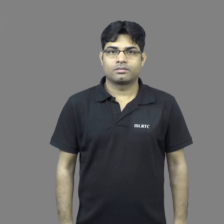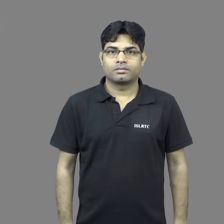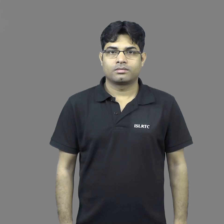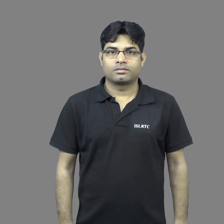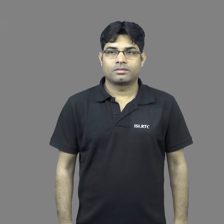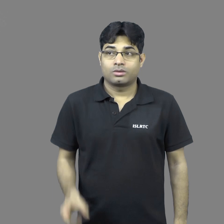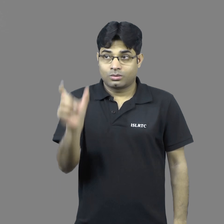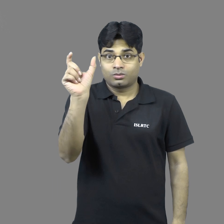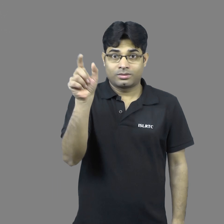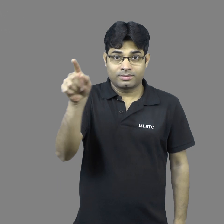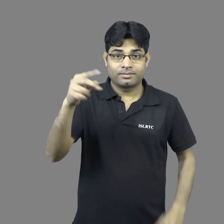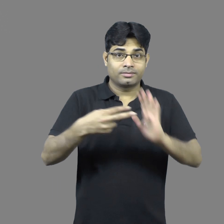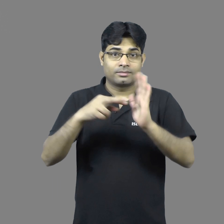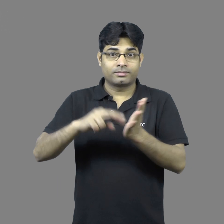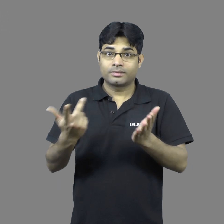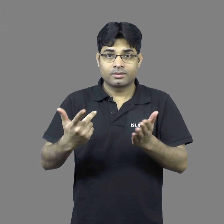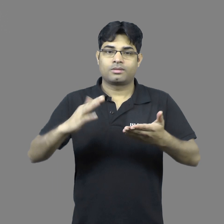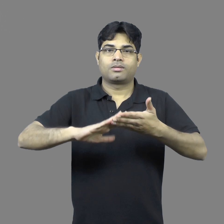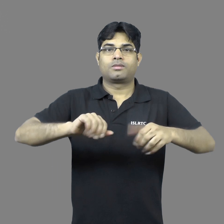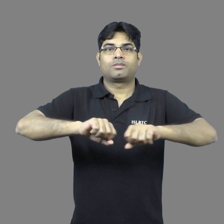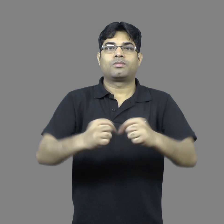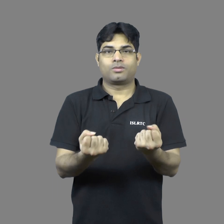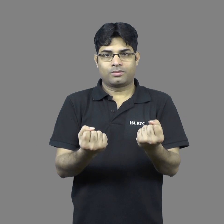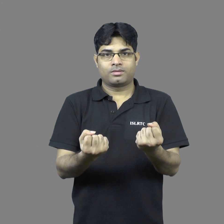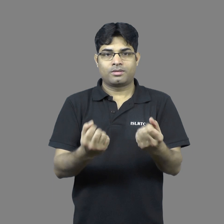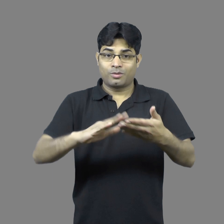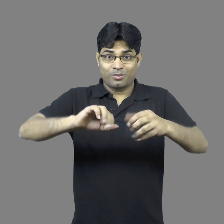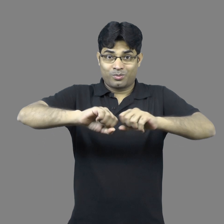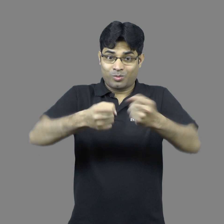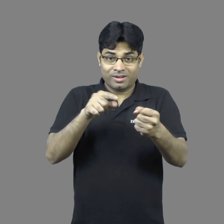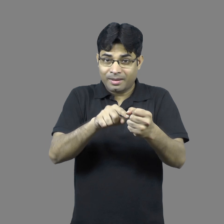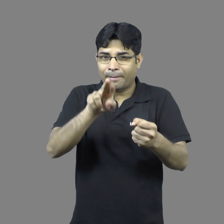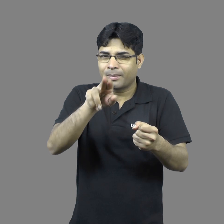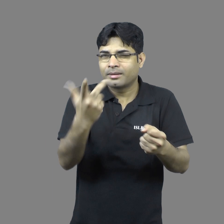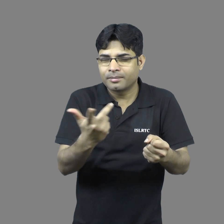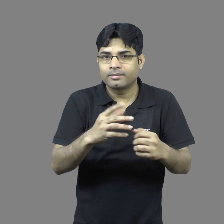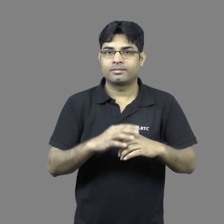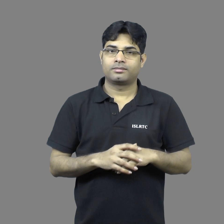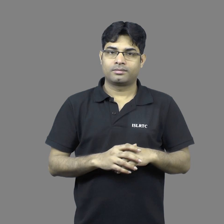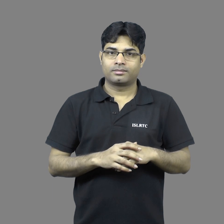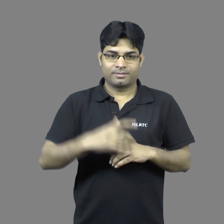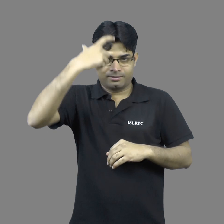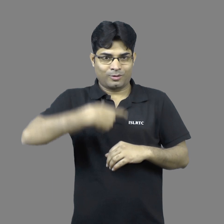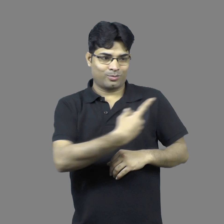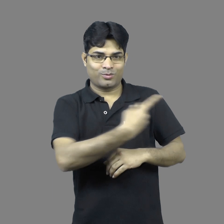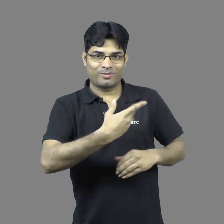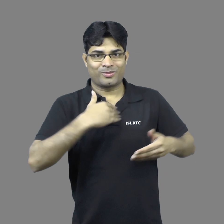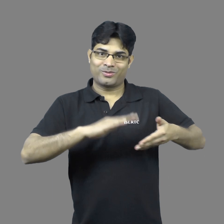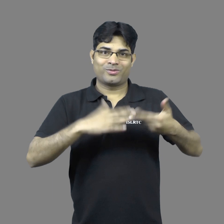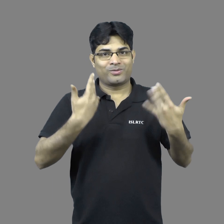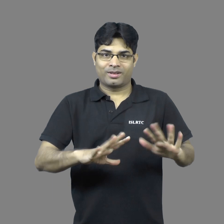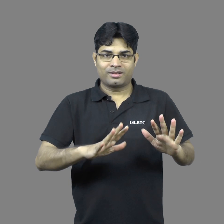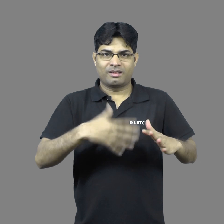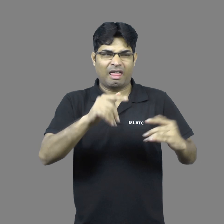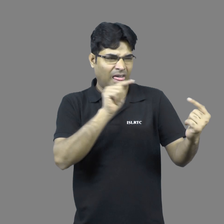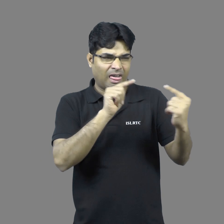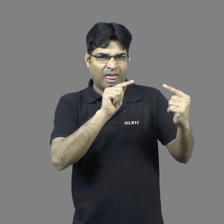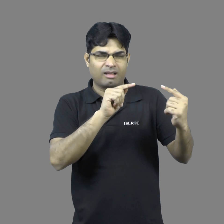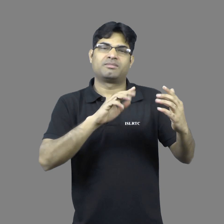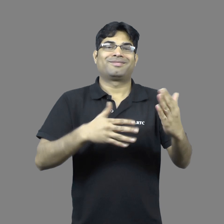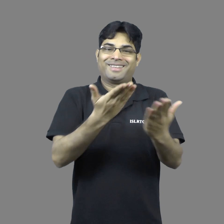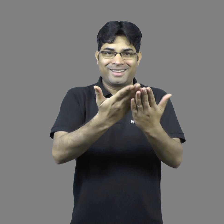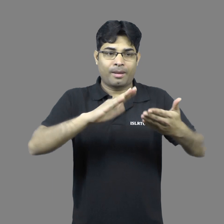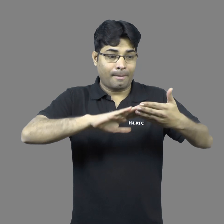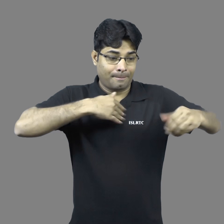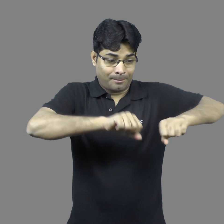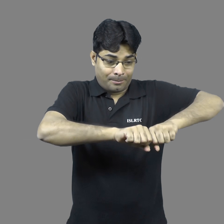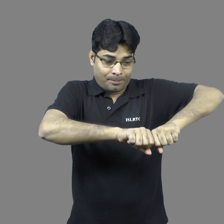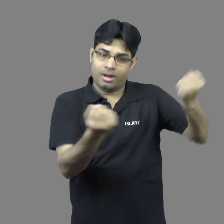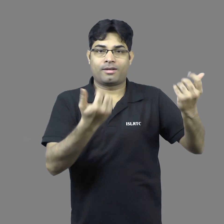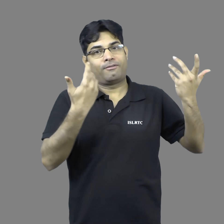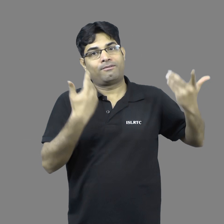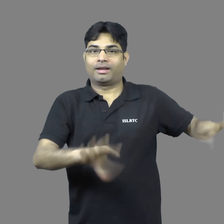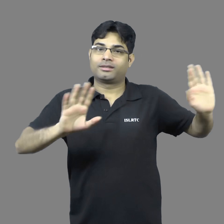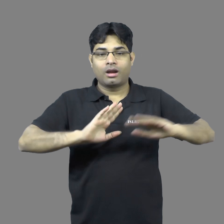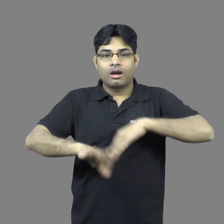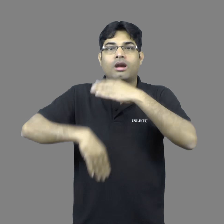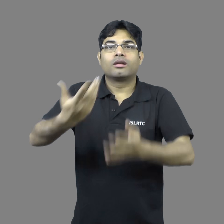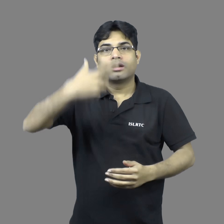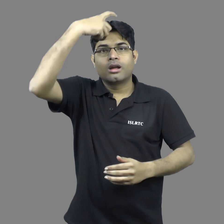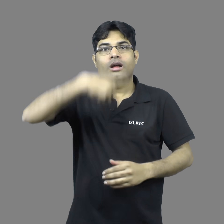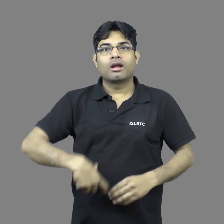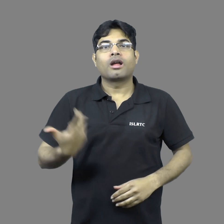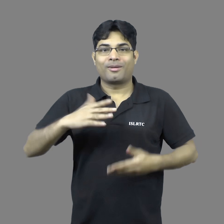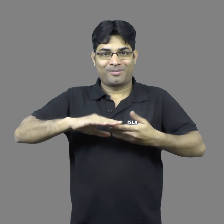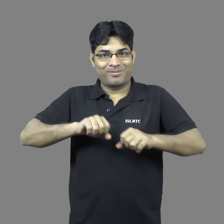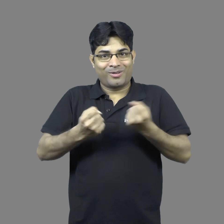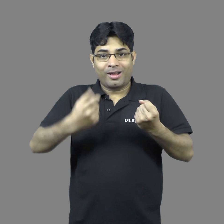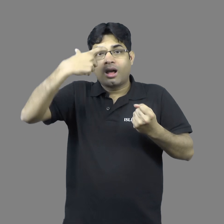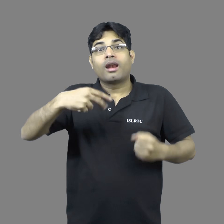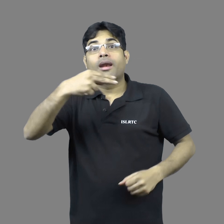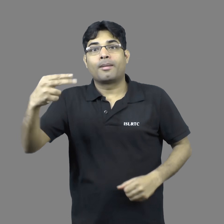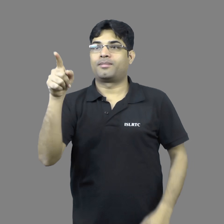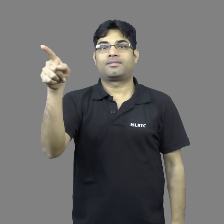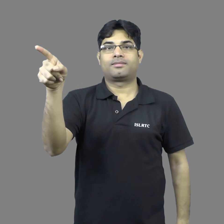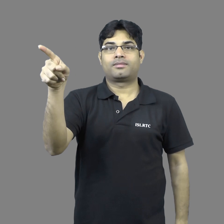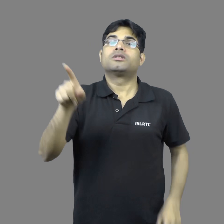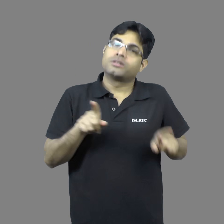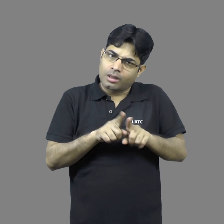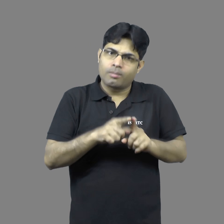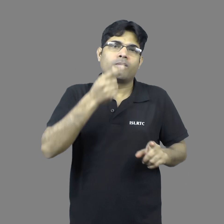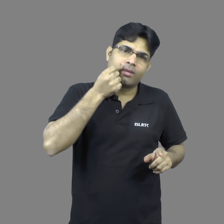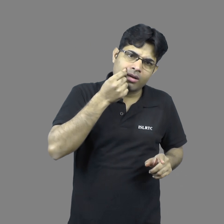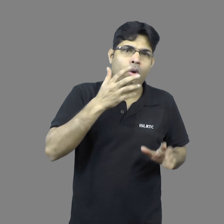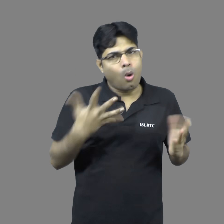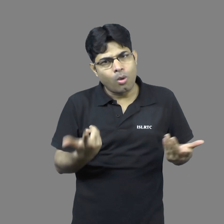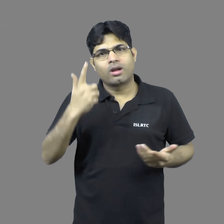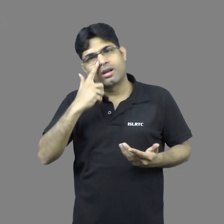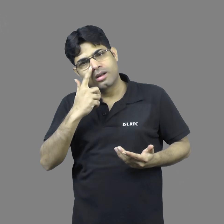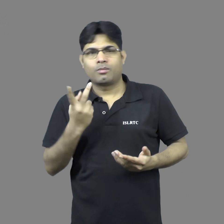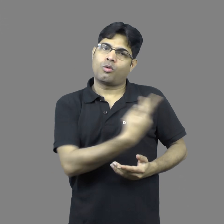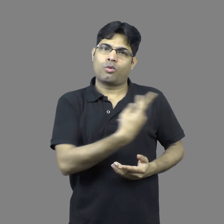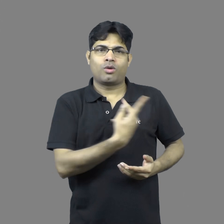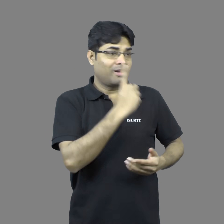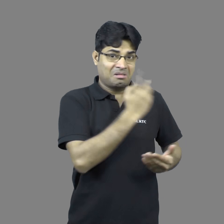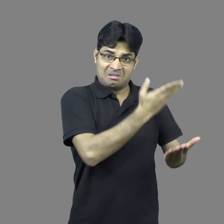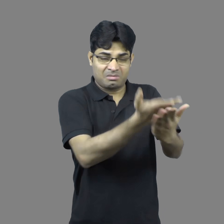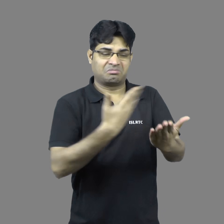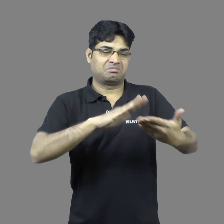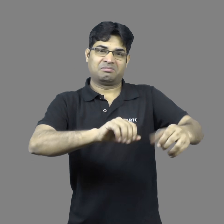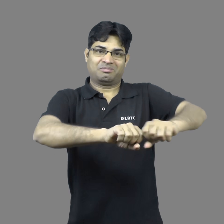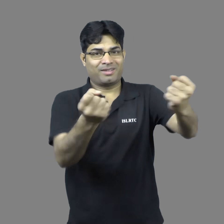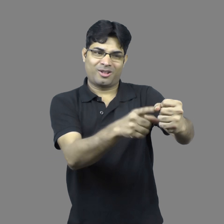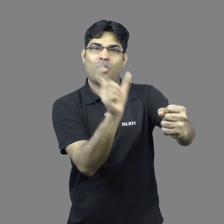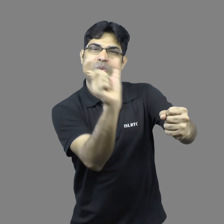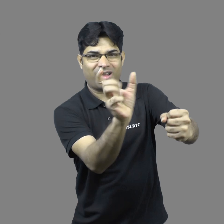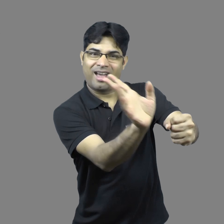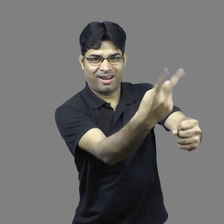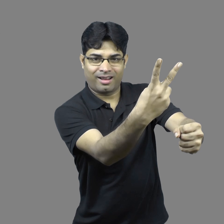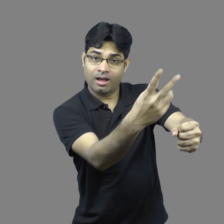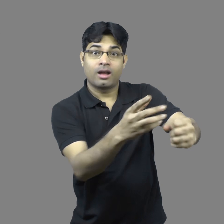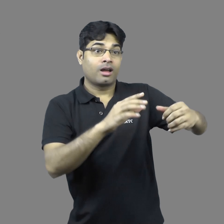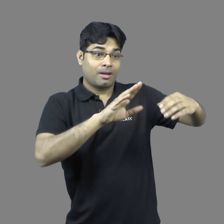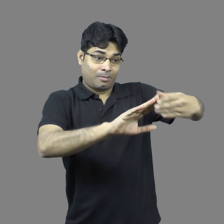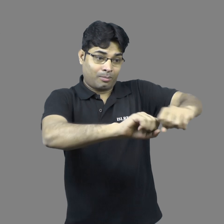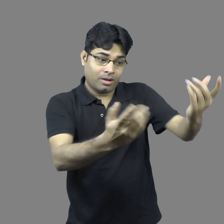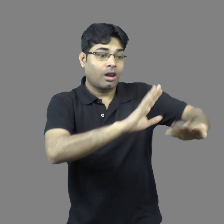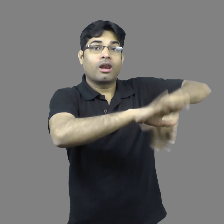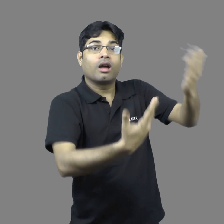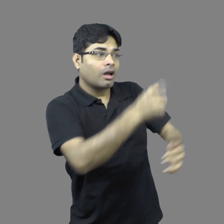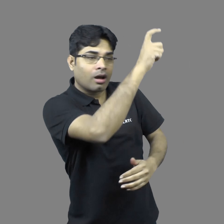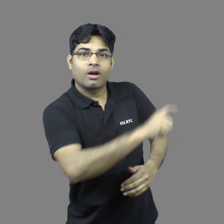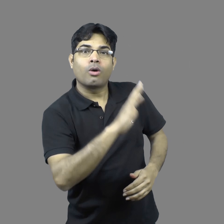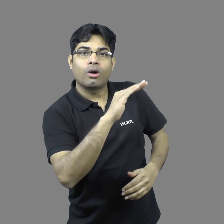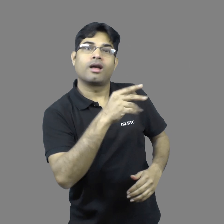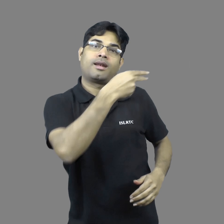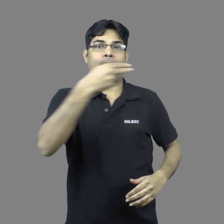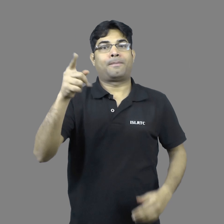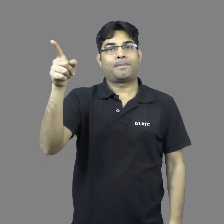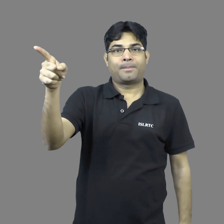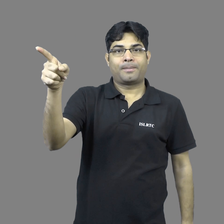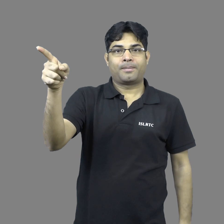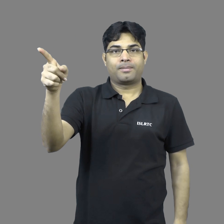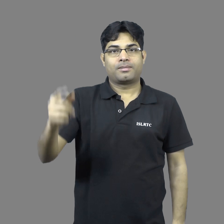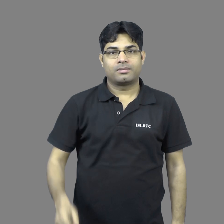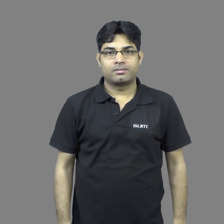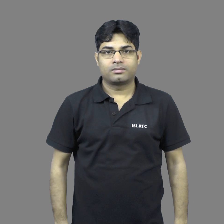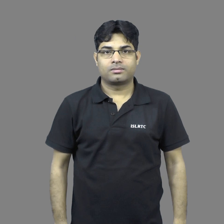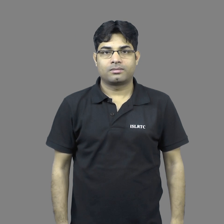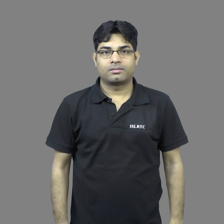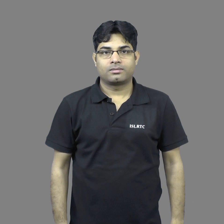Divorcee